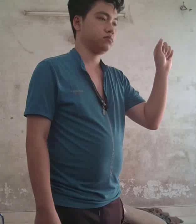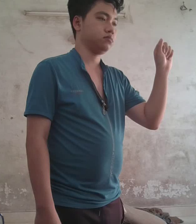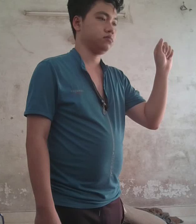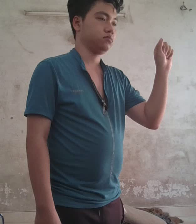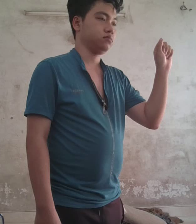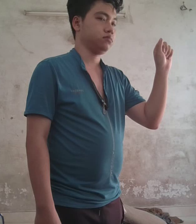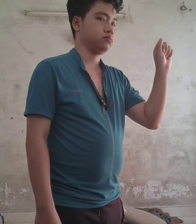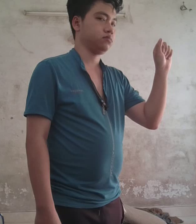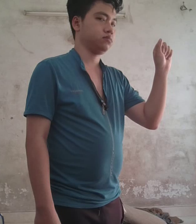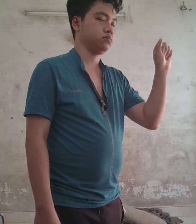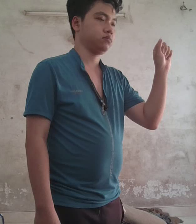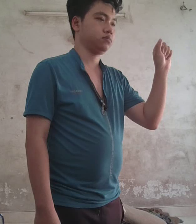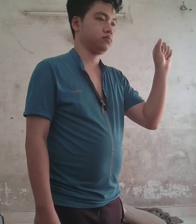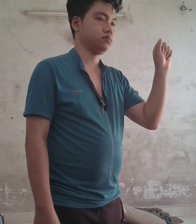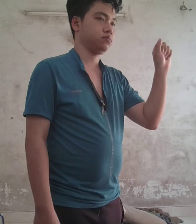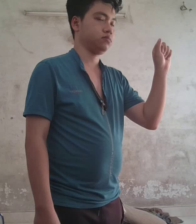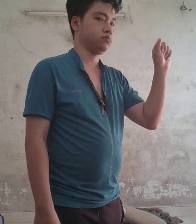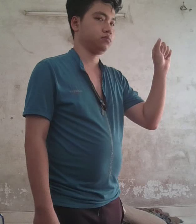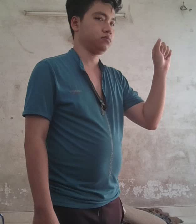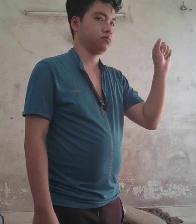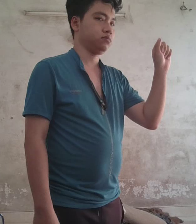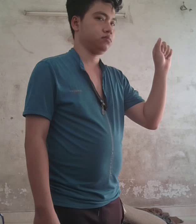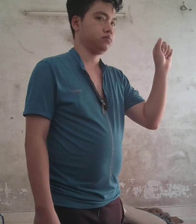a